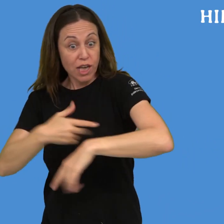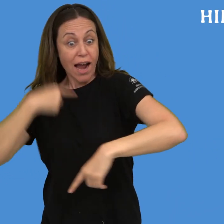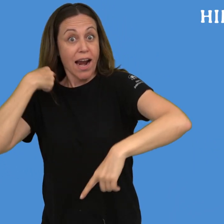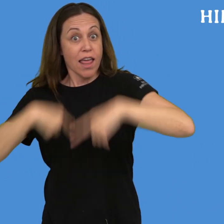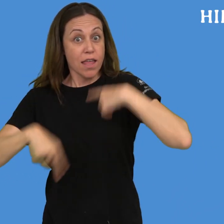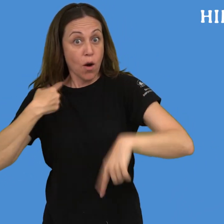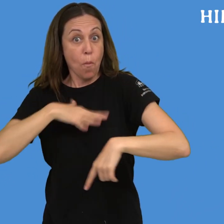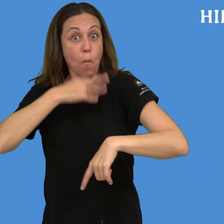circulación